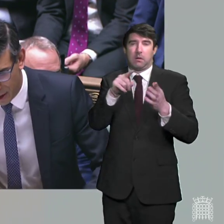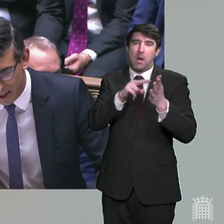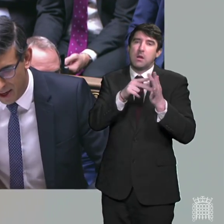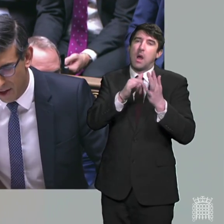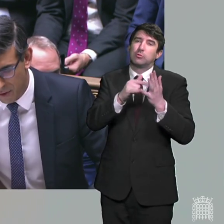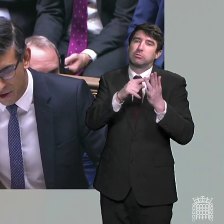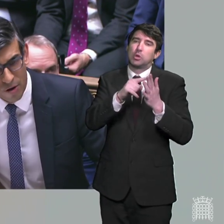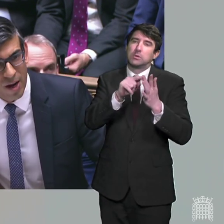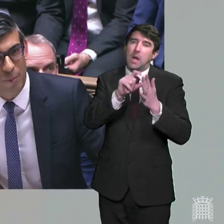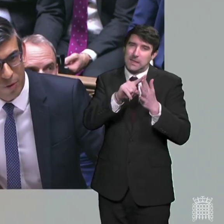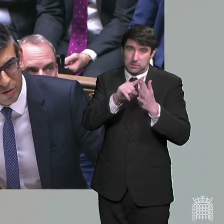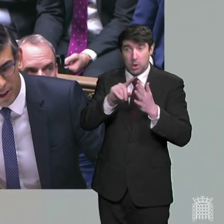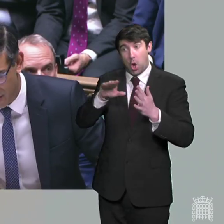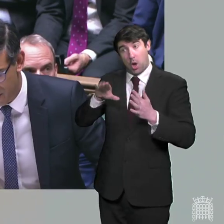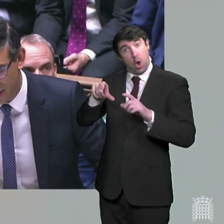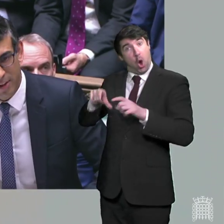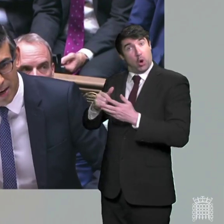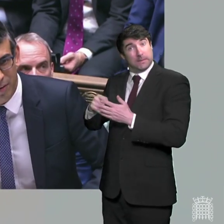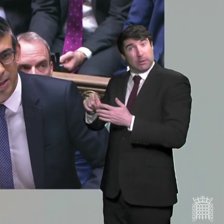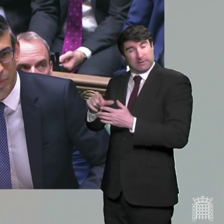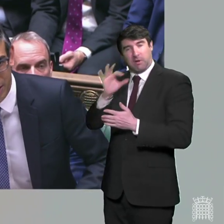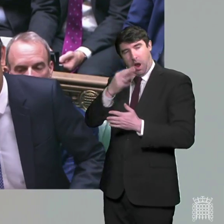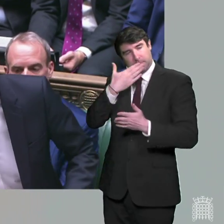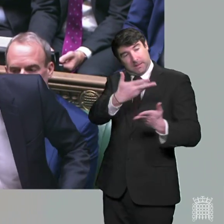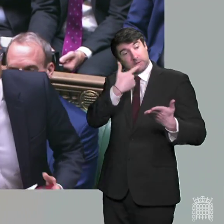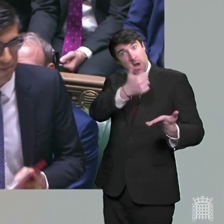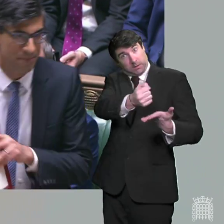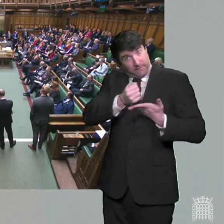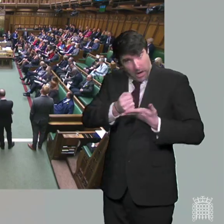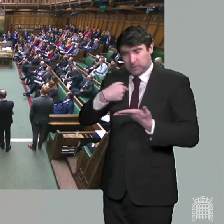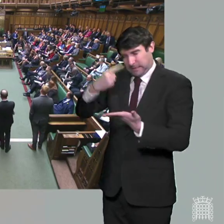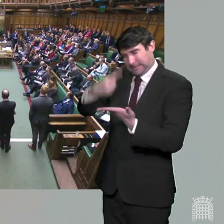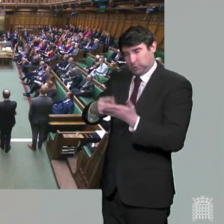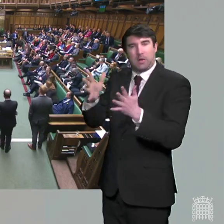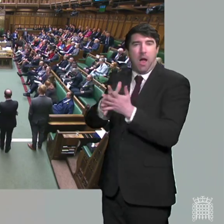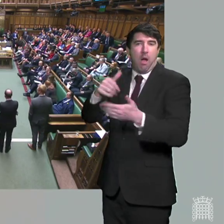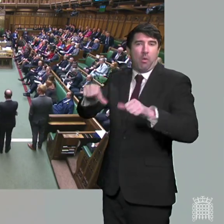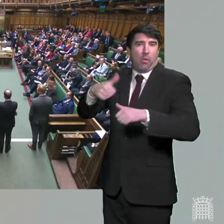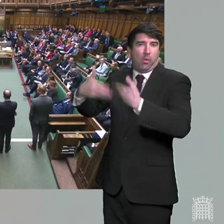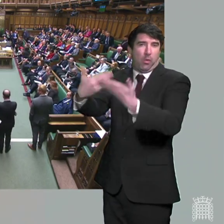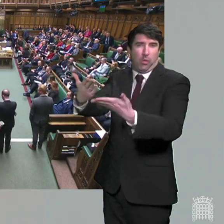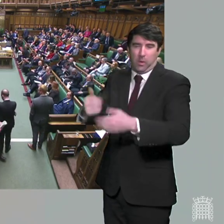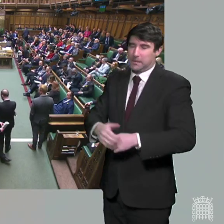The Home Secretary has asked it to expedite that review and we will consider its advice carefully when it is received.